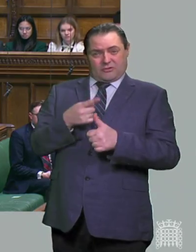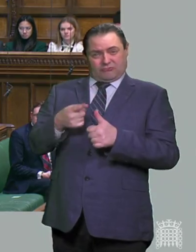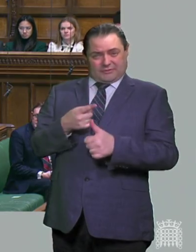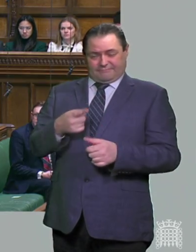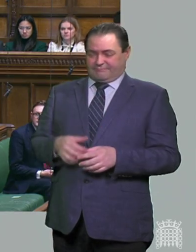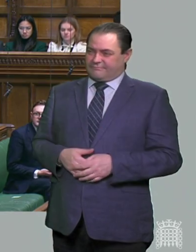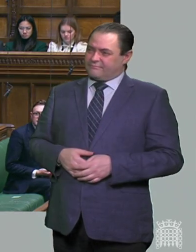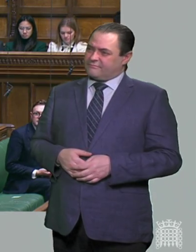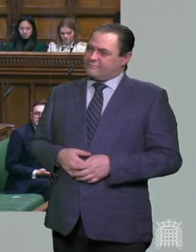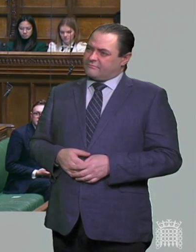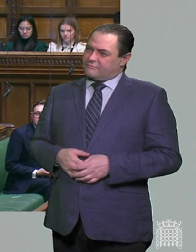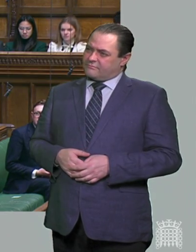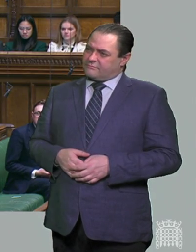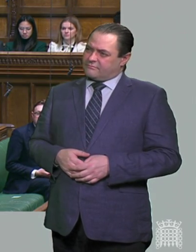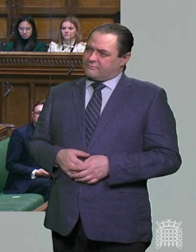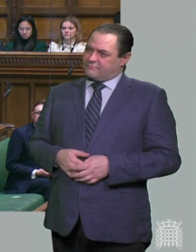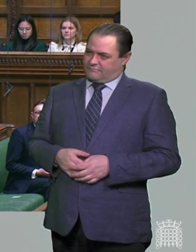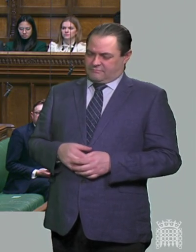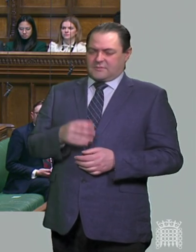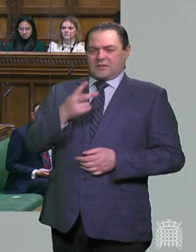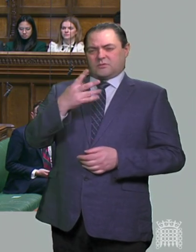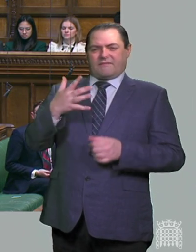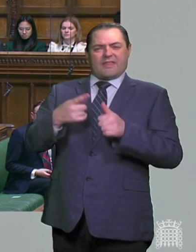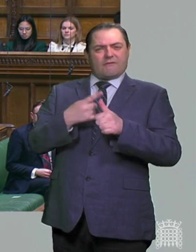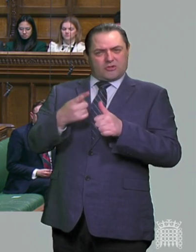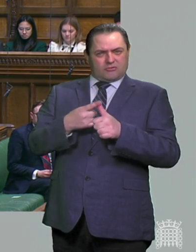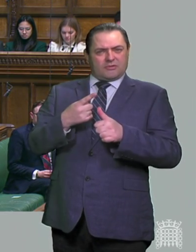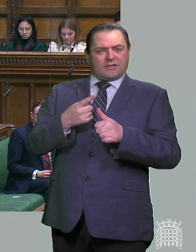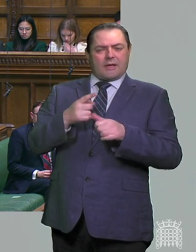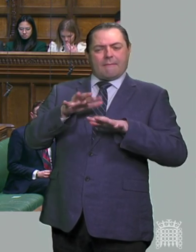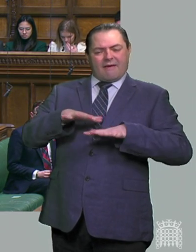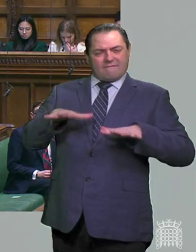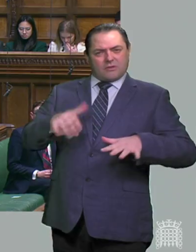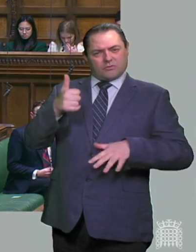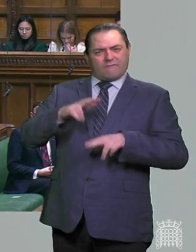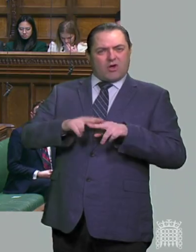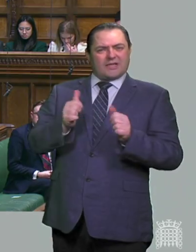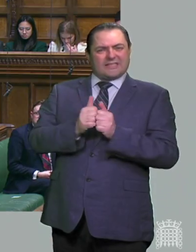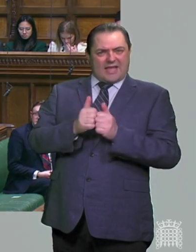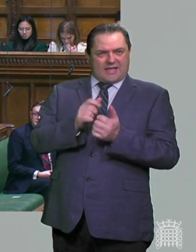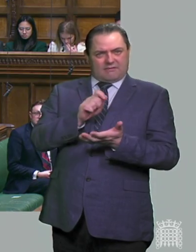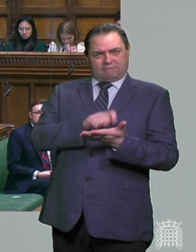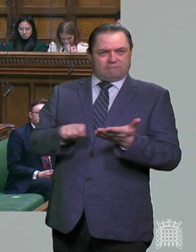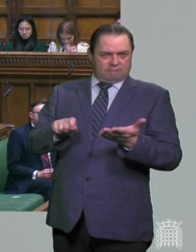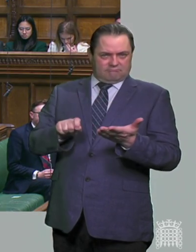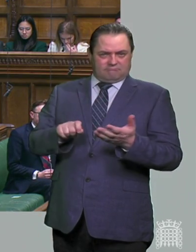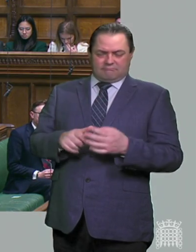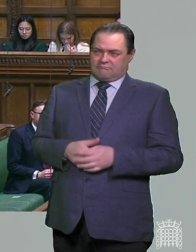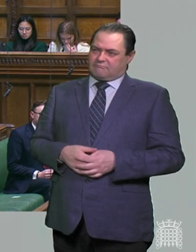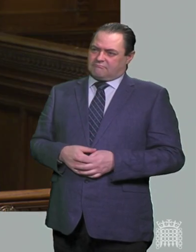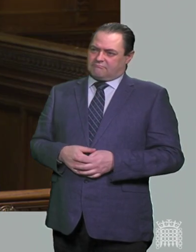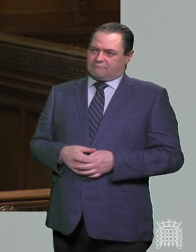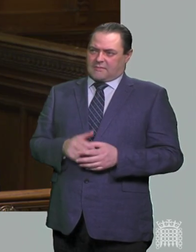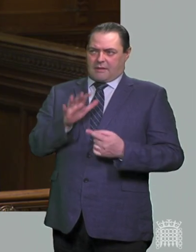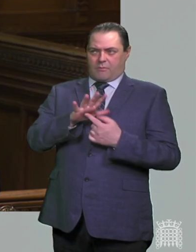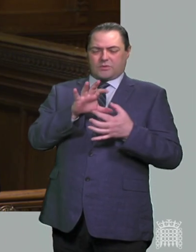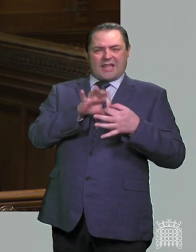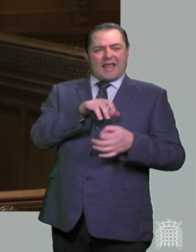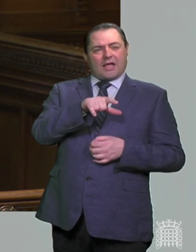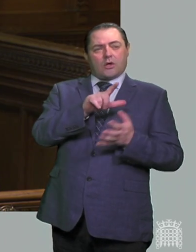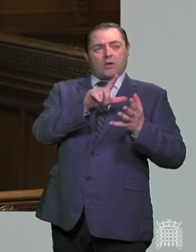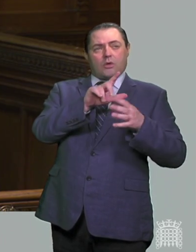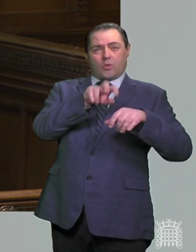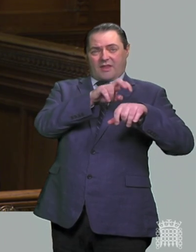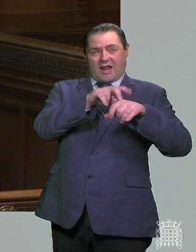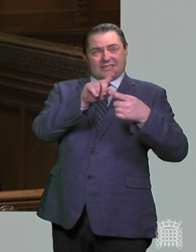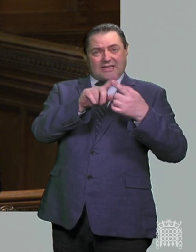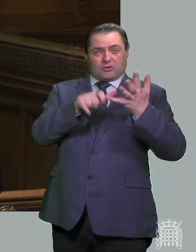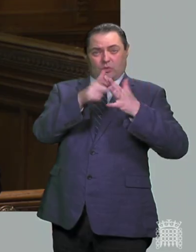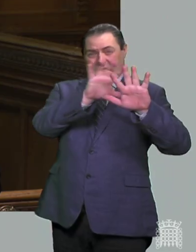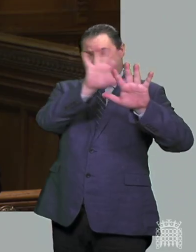The 25th anniversary of the signing of the Belfast/Good Friday agreement is significant, not just in the history of Northern Ireland but for the whole of the United Kingdom.